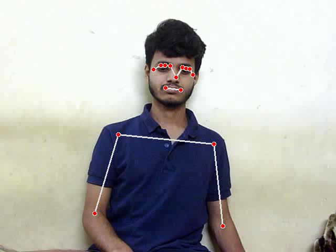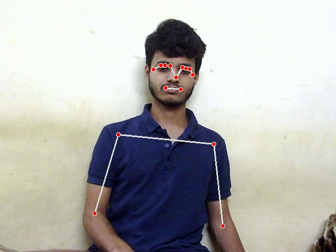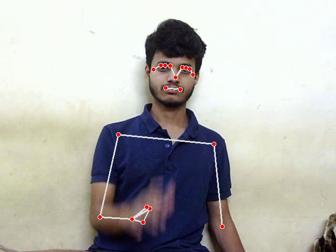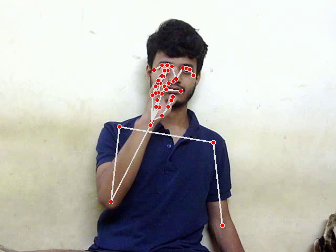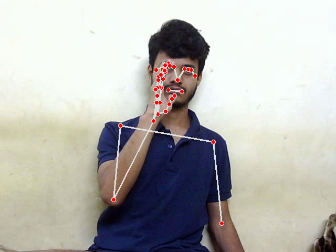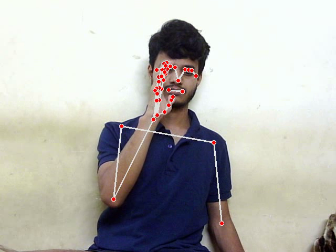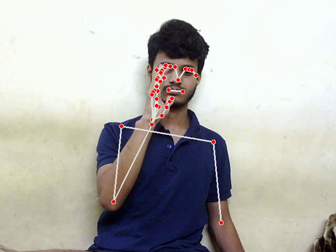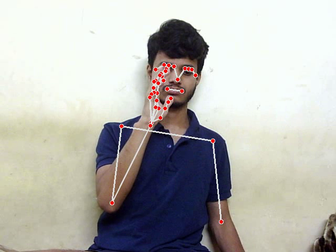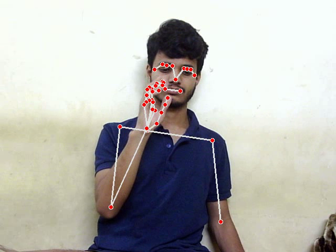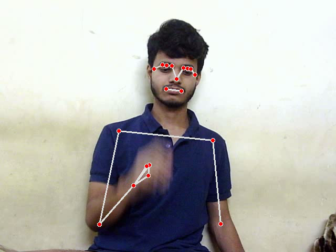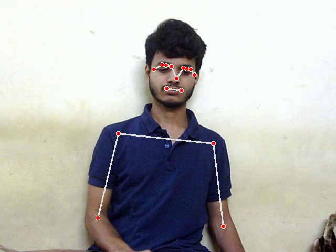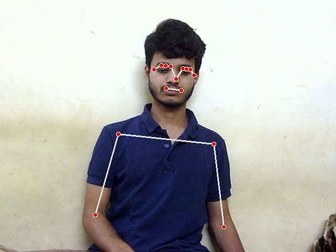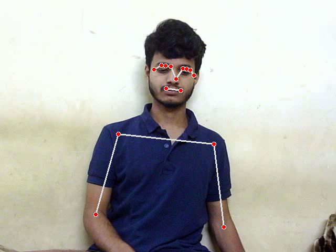mother